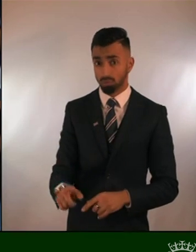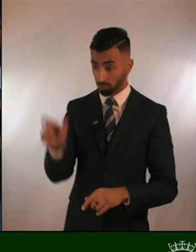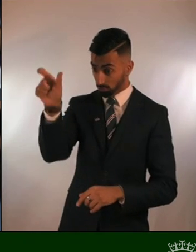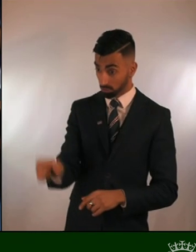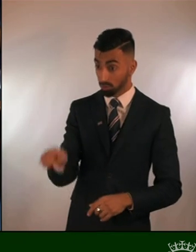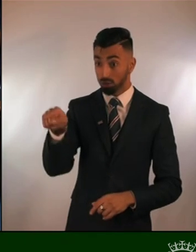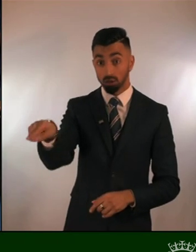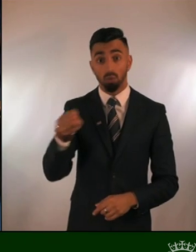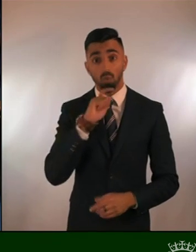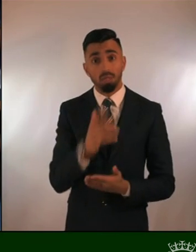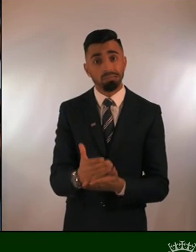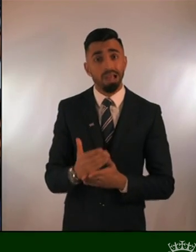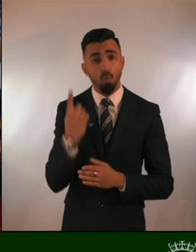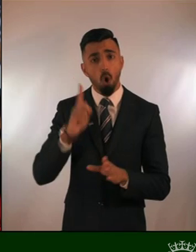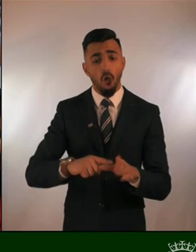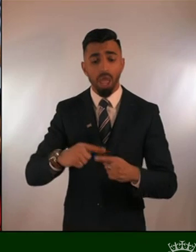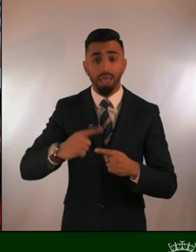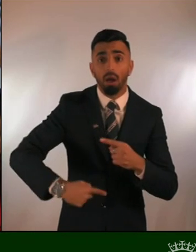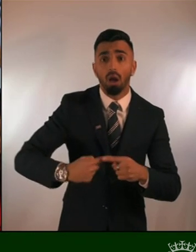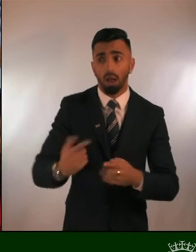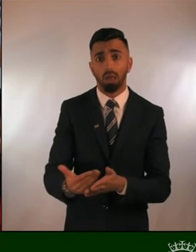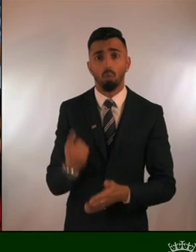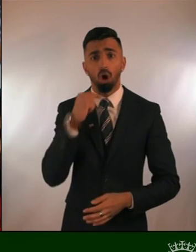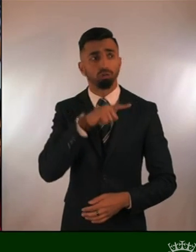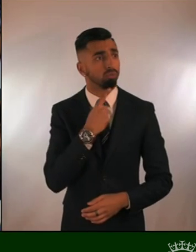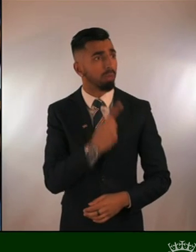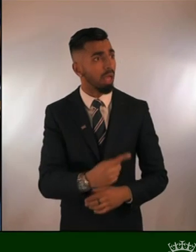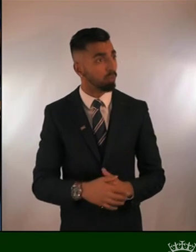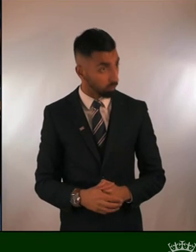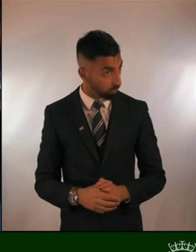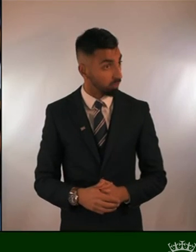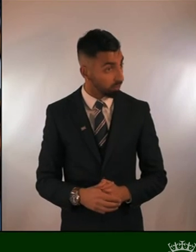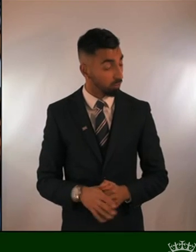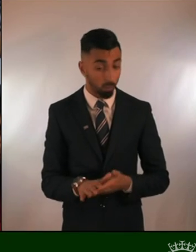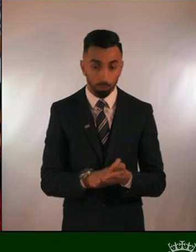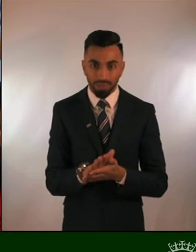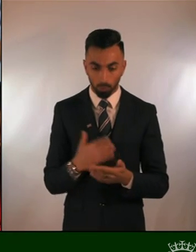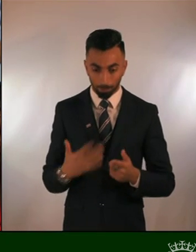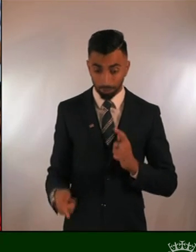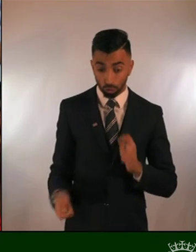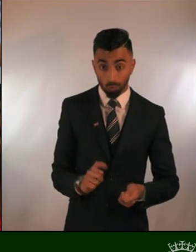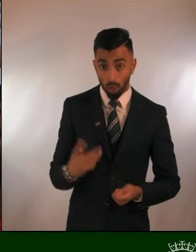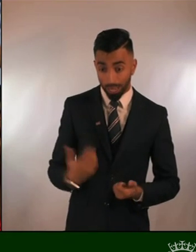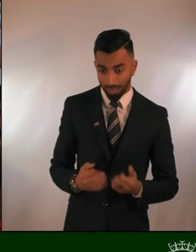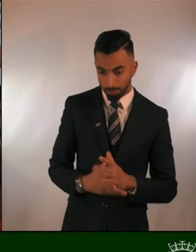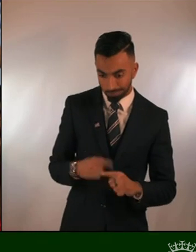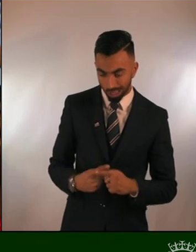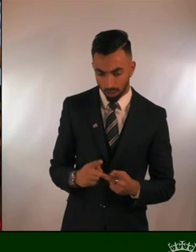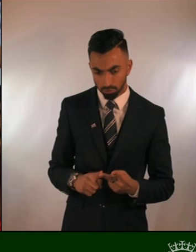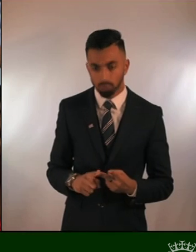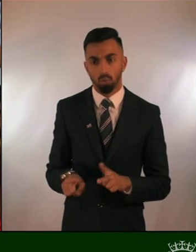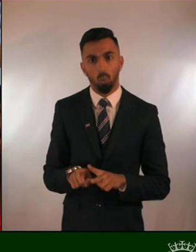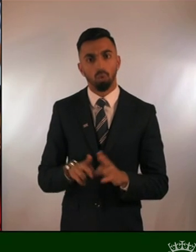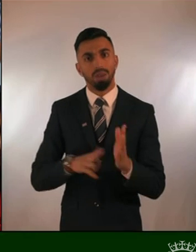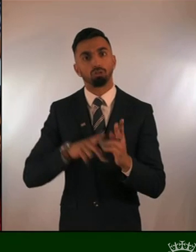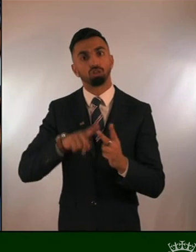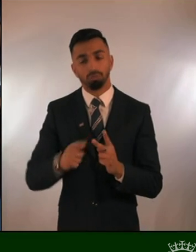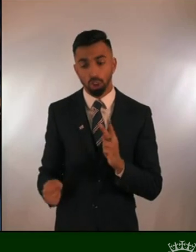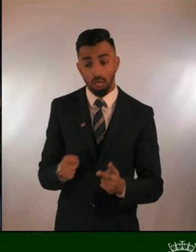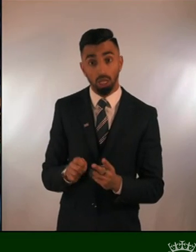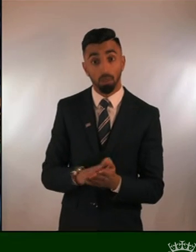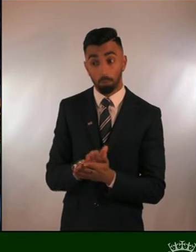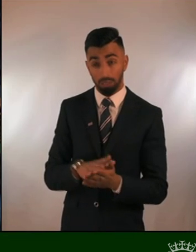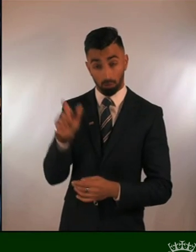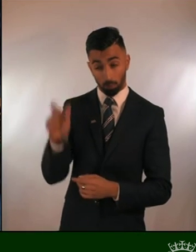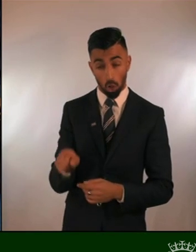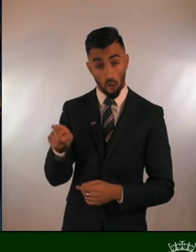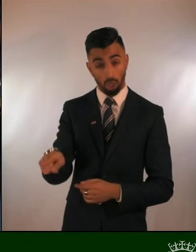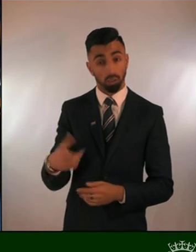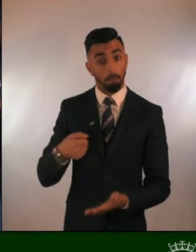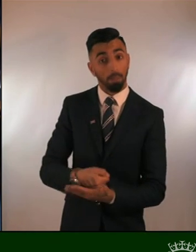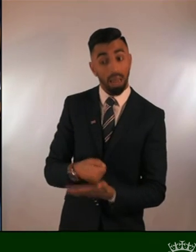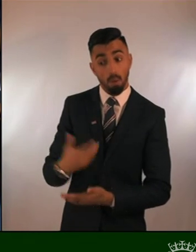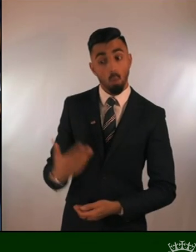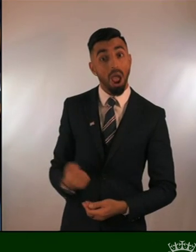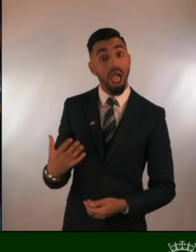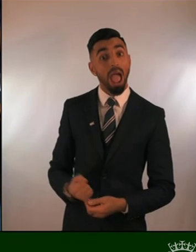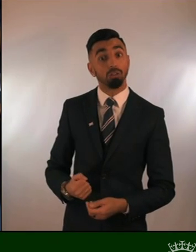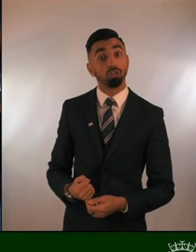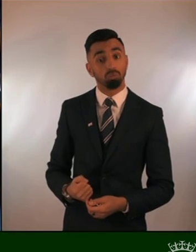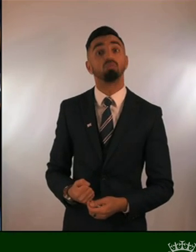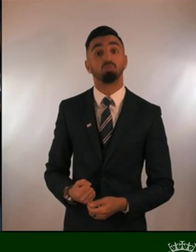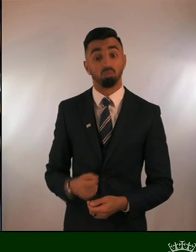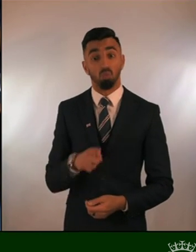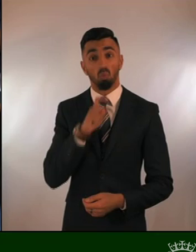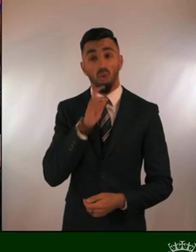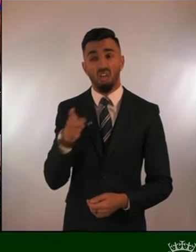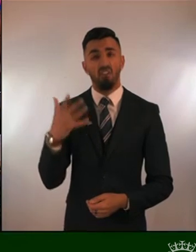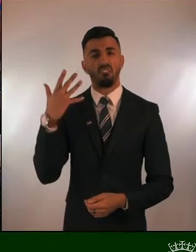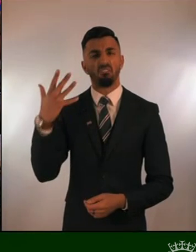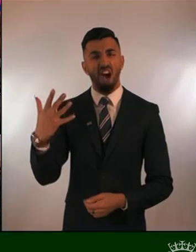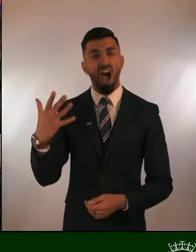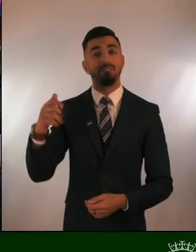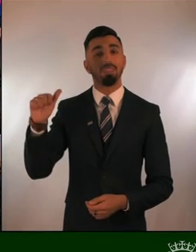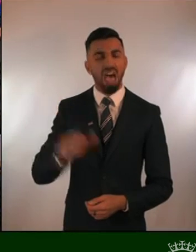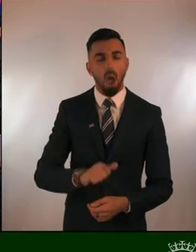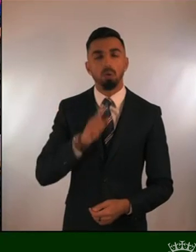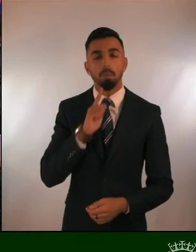Taken together, our changes to the national living wage, income tax, and now national insurance mean that someone working full time on the minimum wage will be more than £5,200 better off than in 2010.